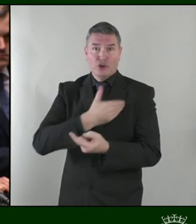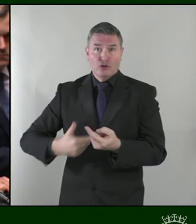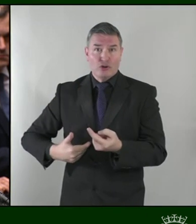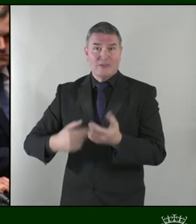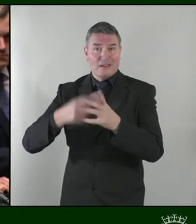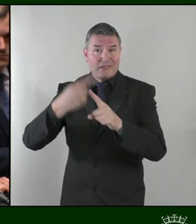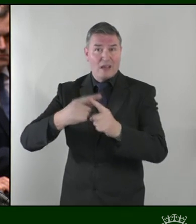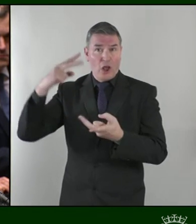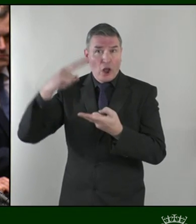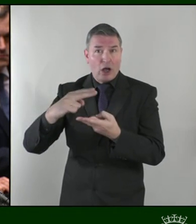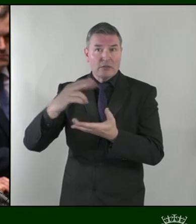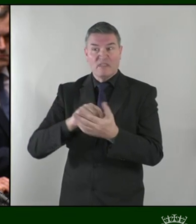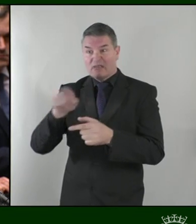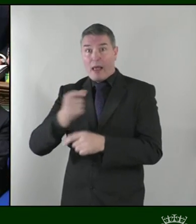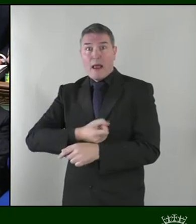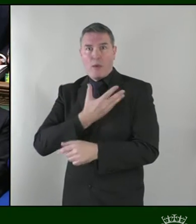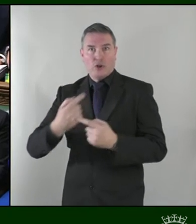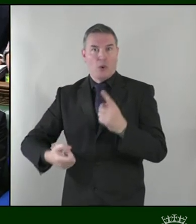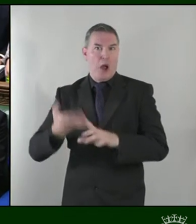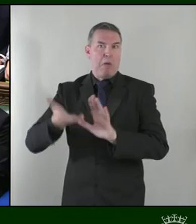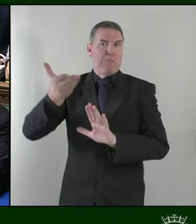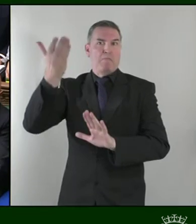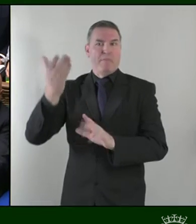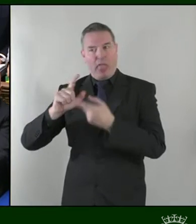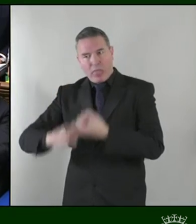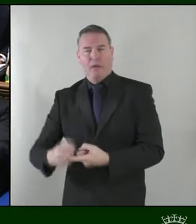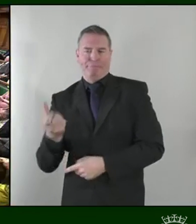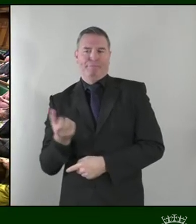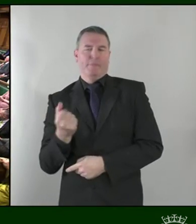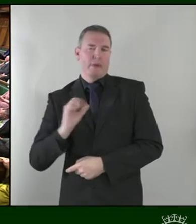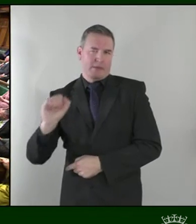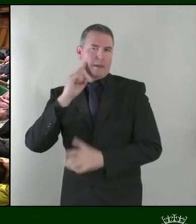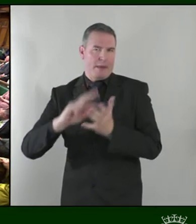The Opposition would hike taxes and keep people in welfare.